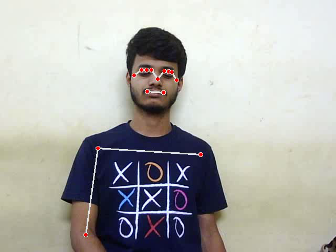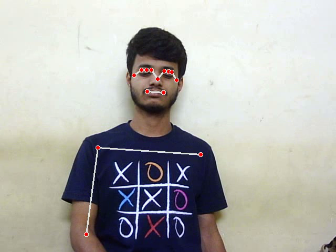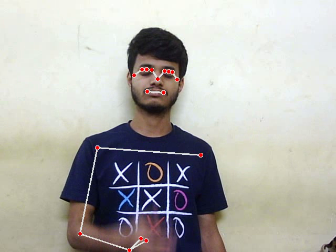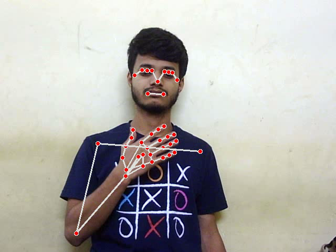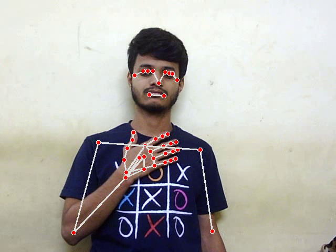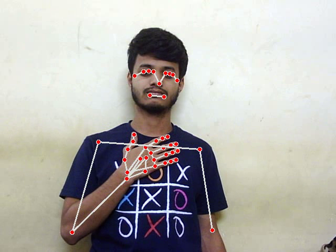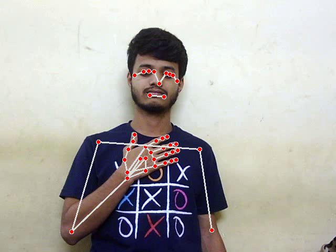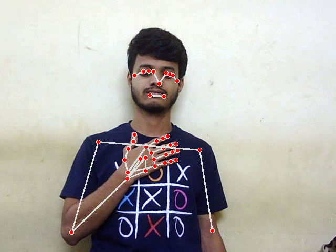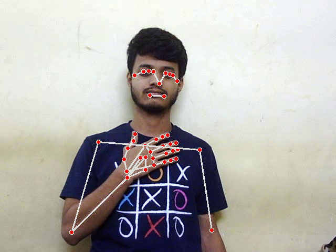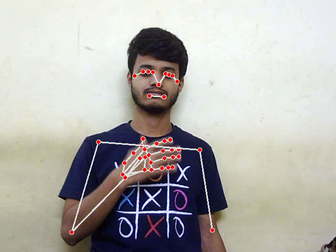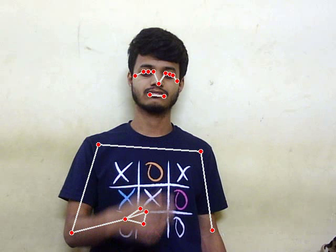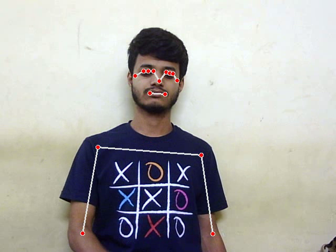my